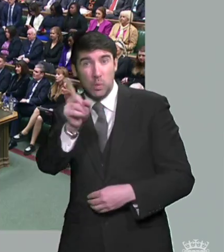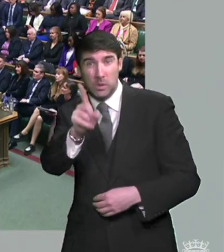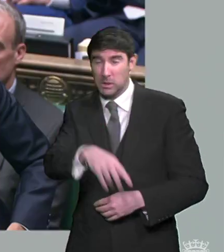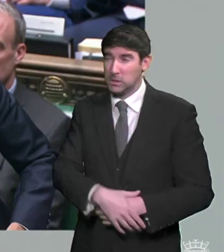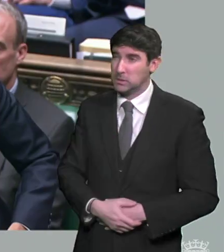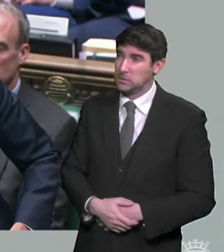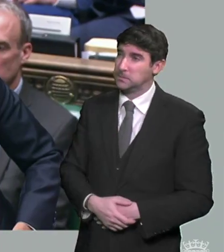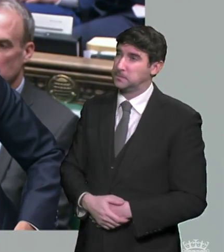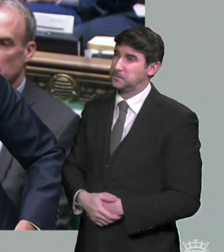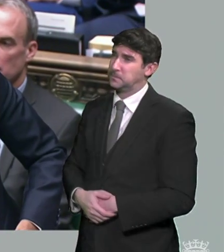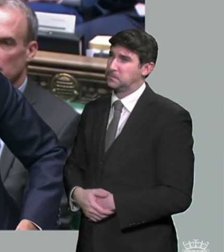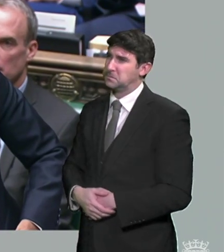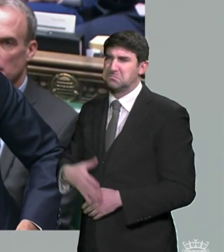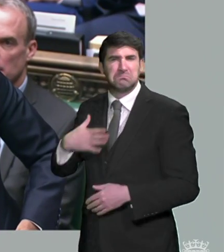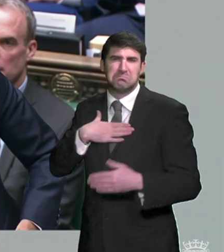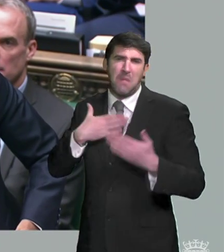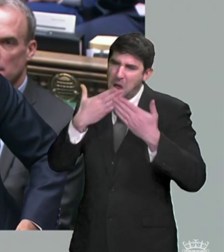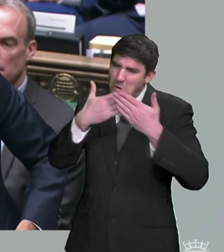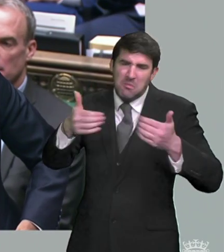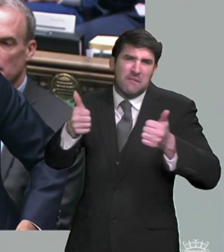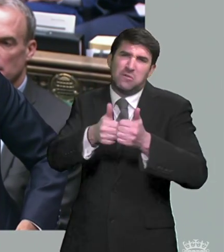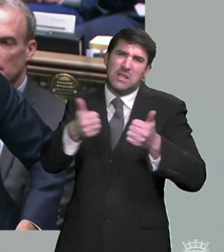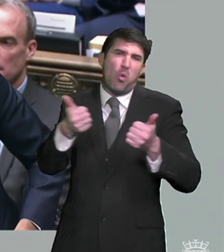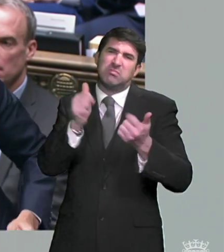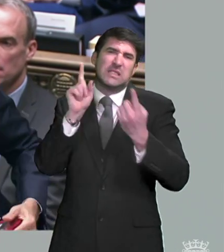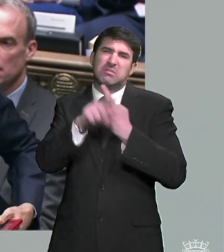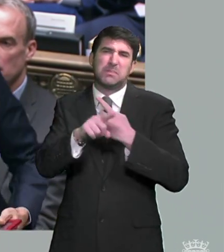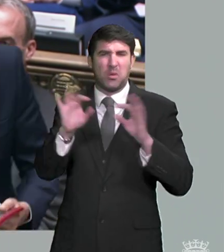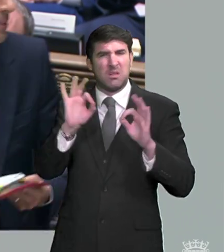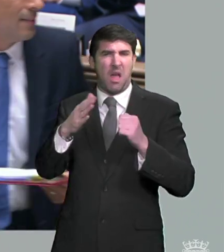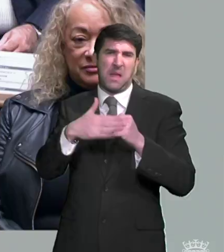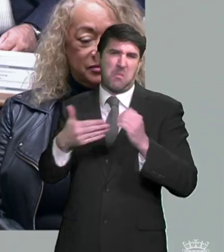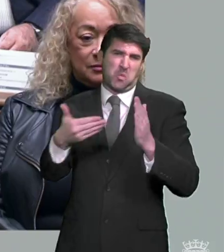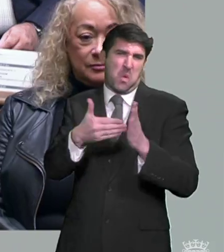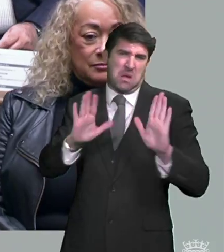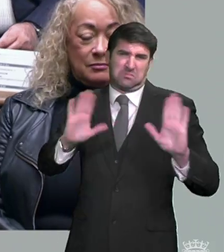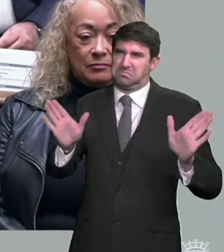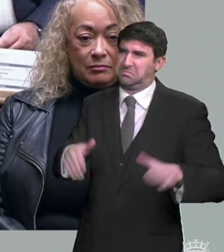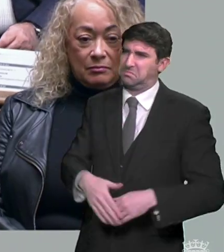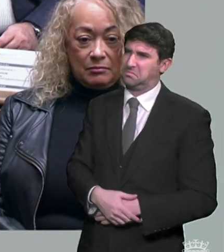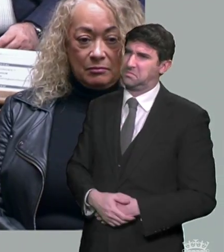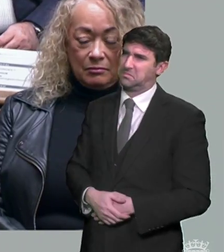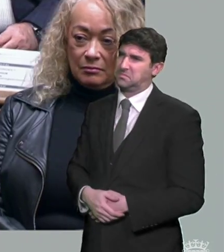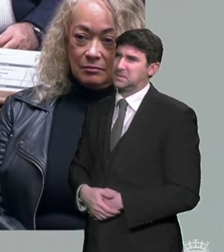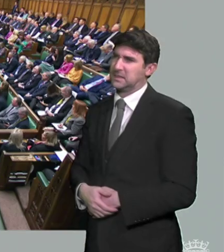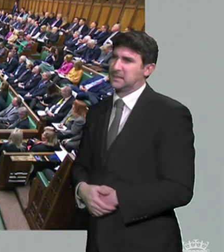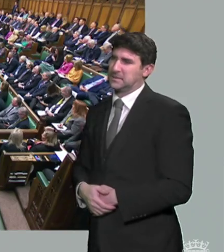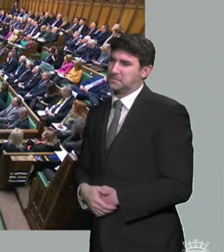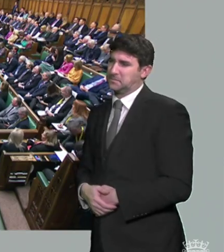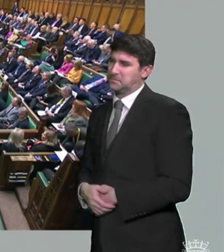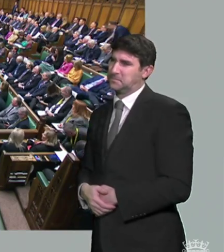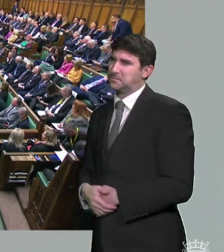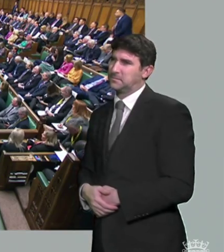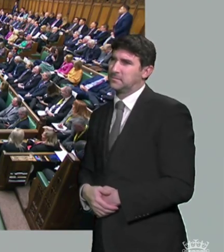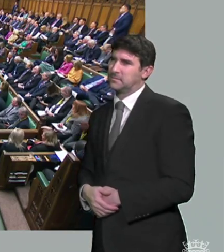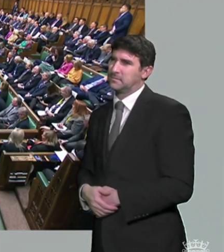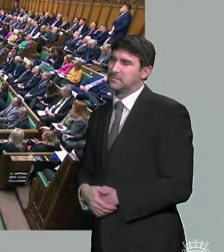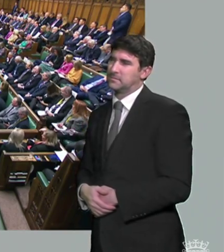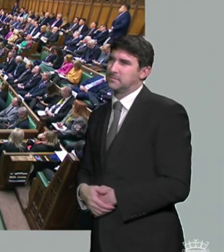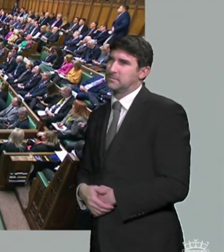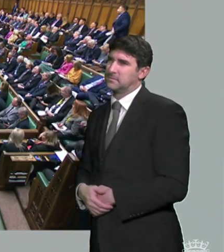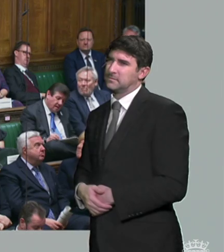My right honourable Friend has already addressed the matter in full and there is nothing more that I can add.